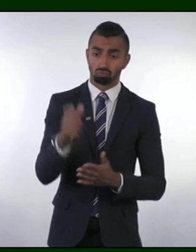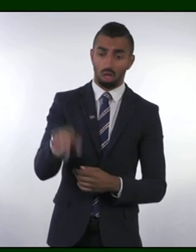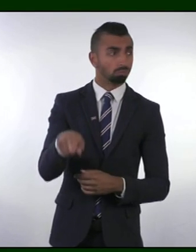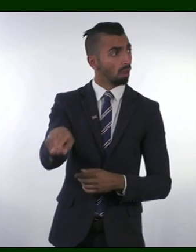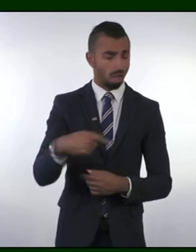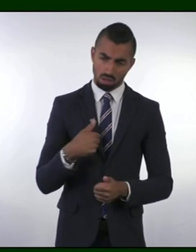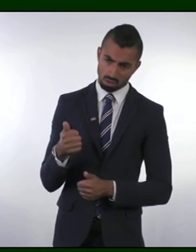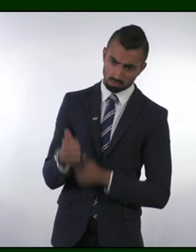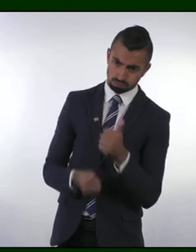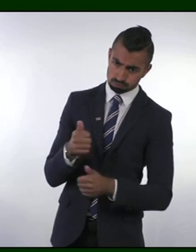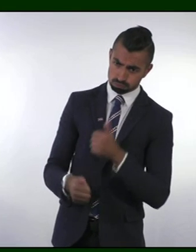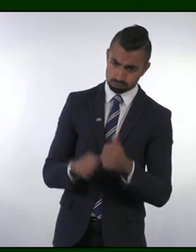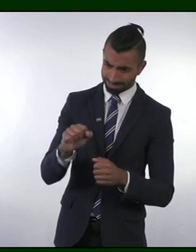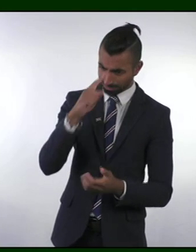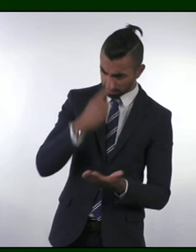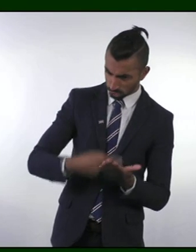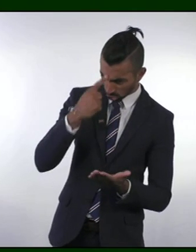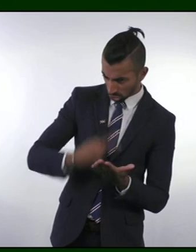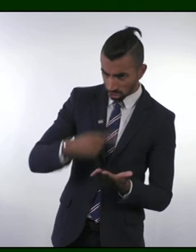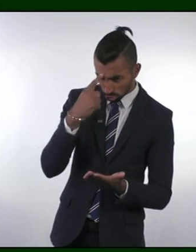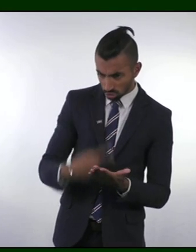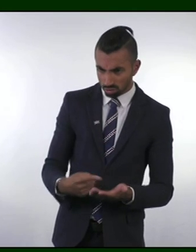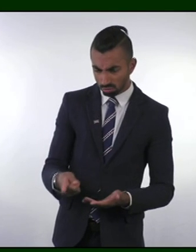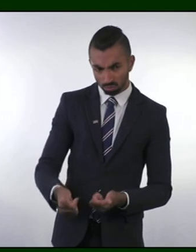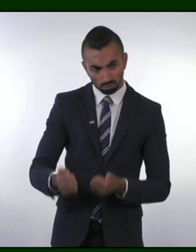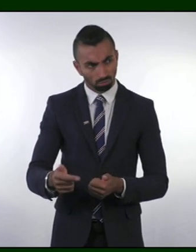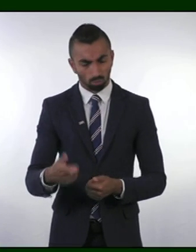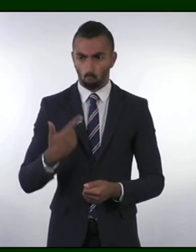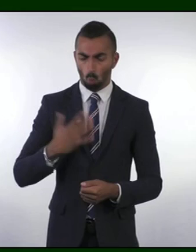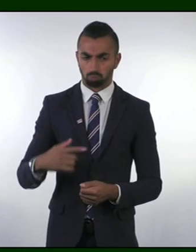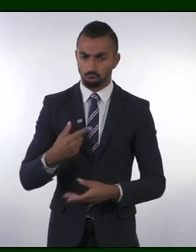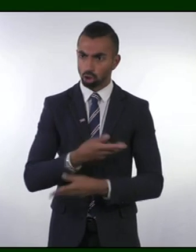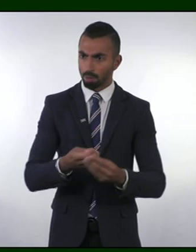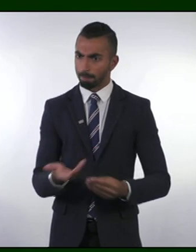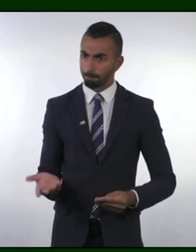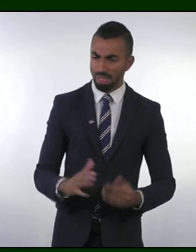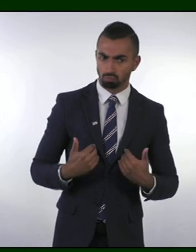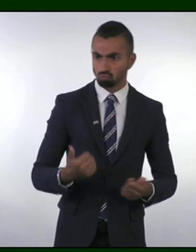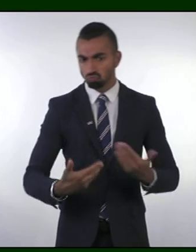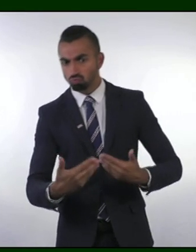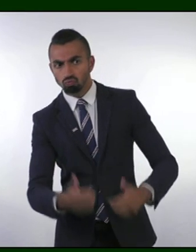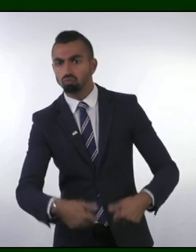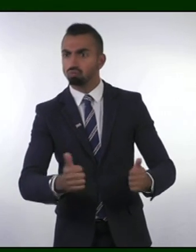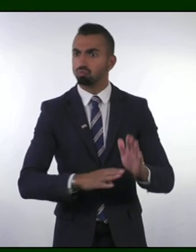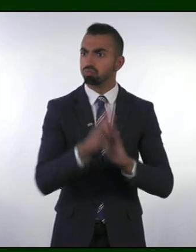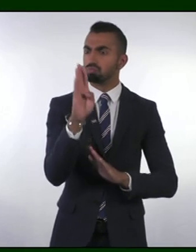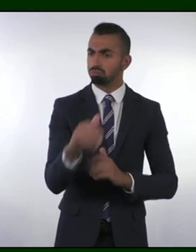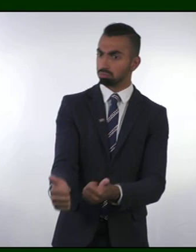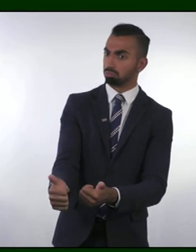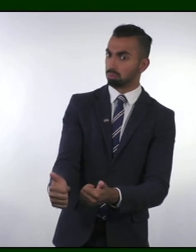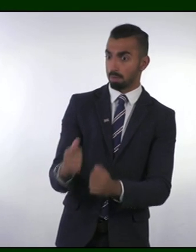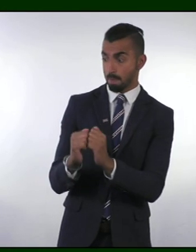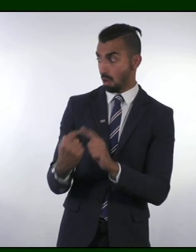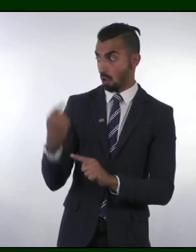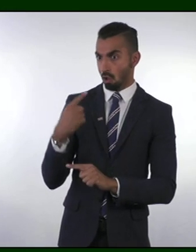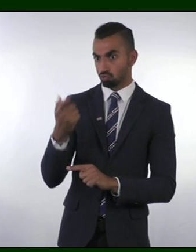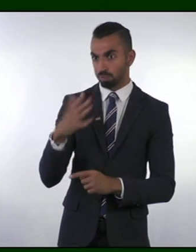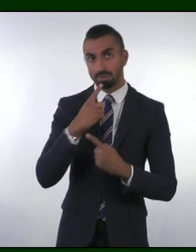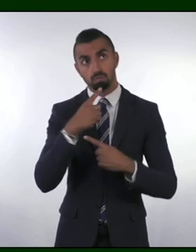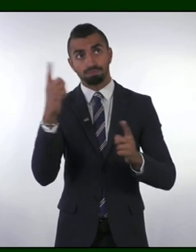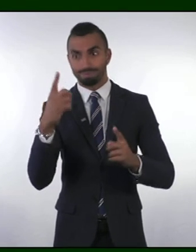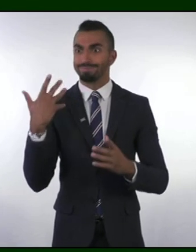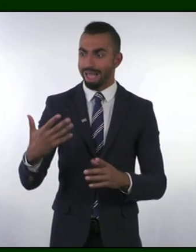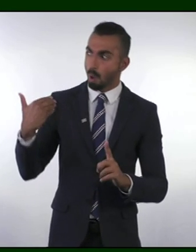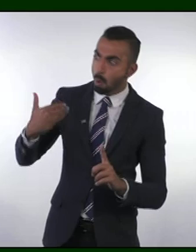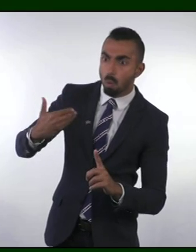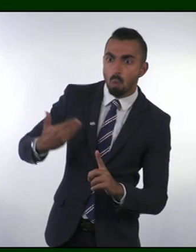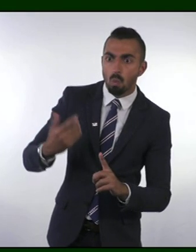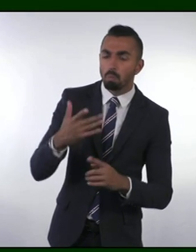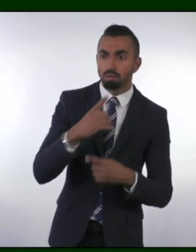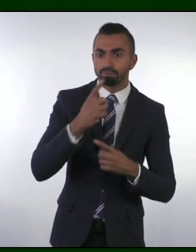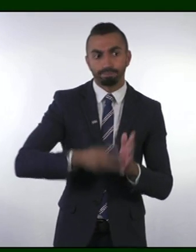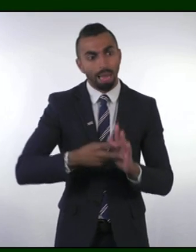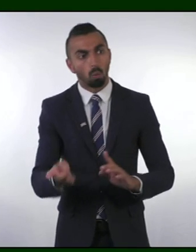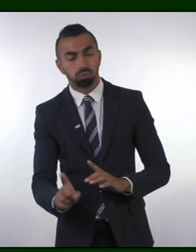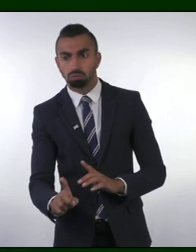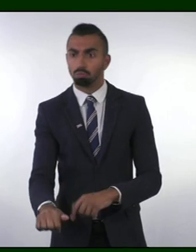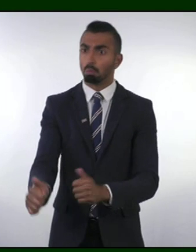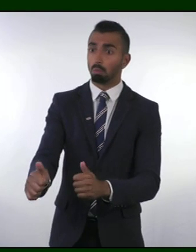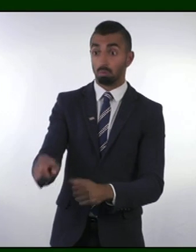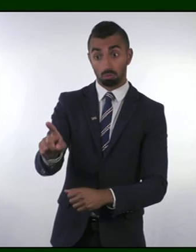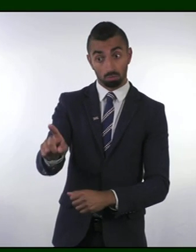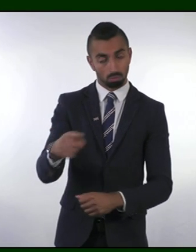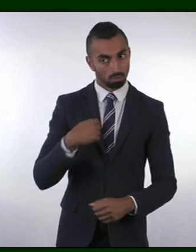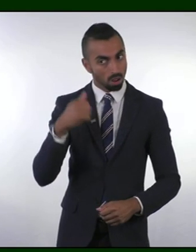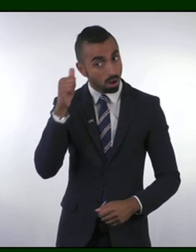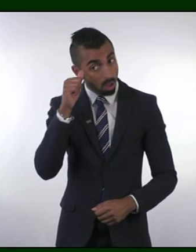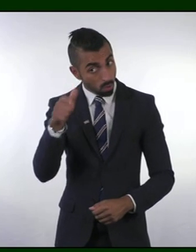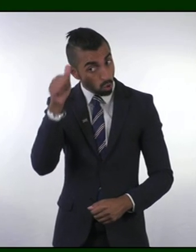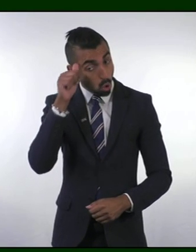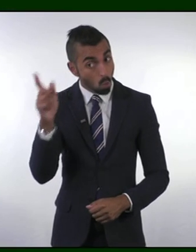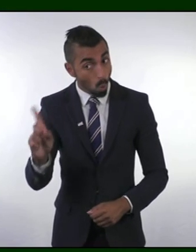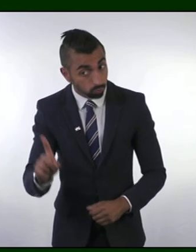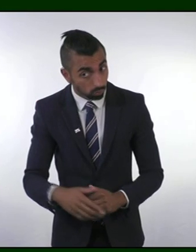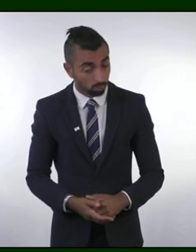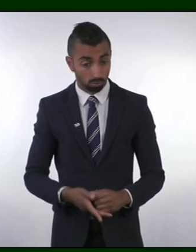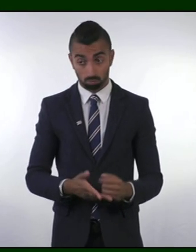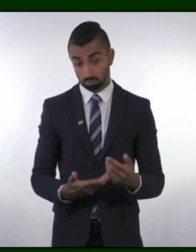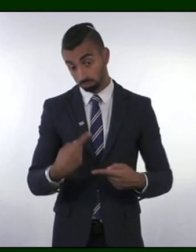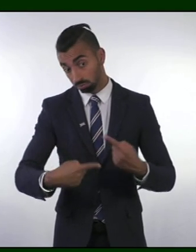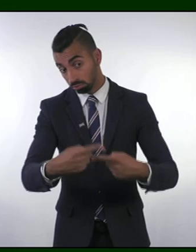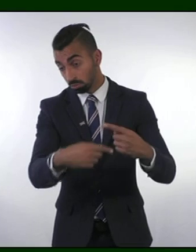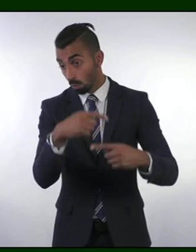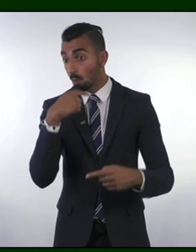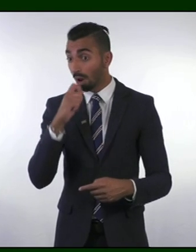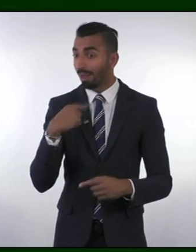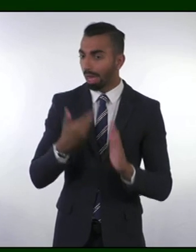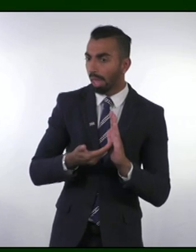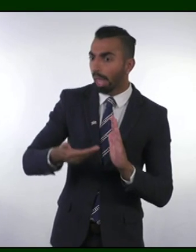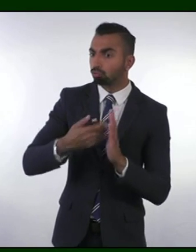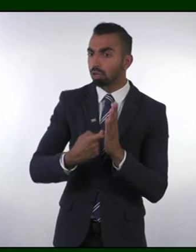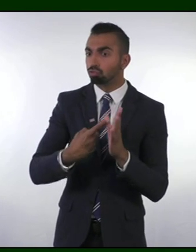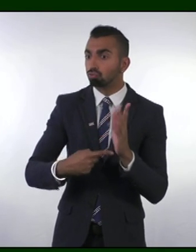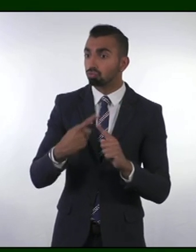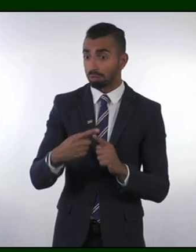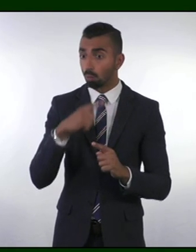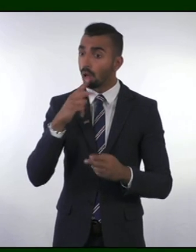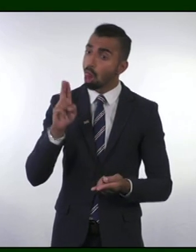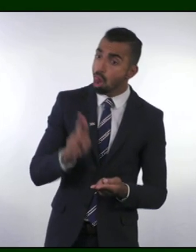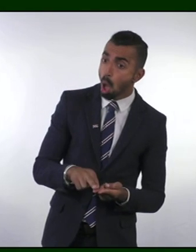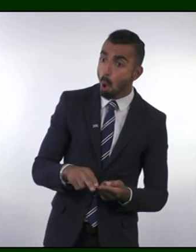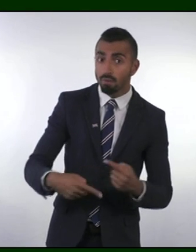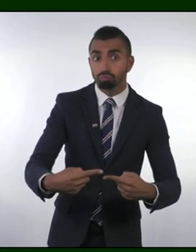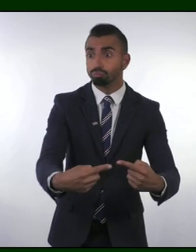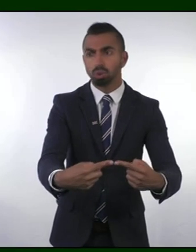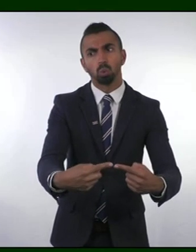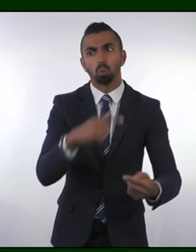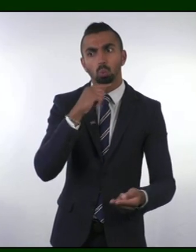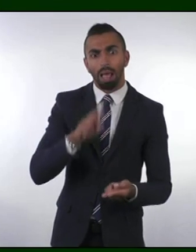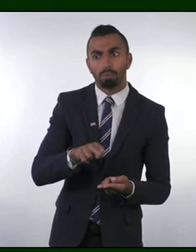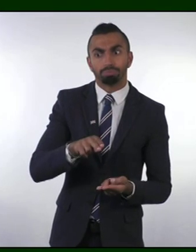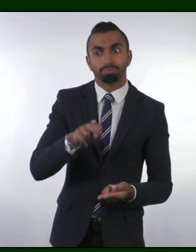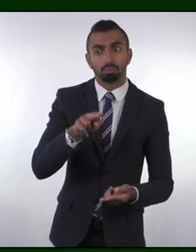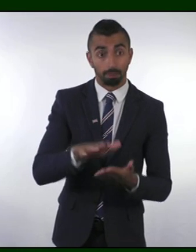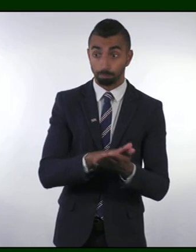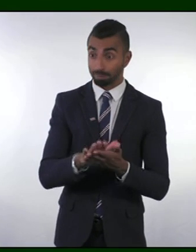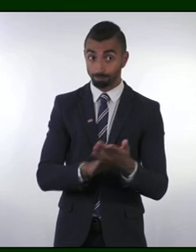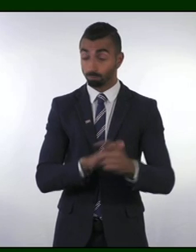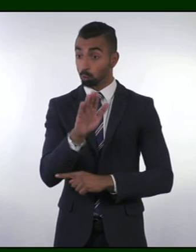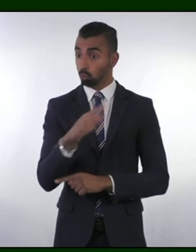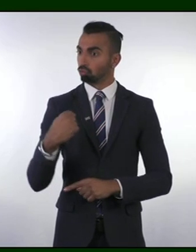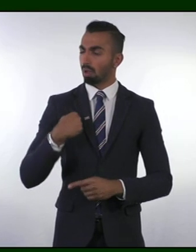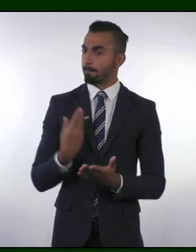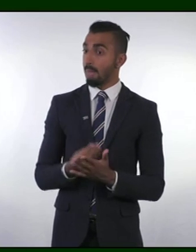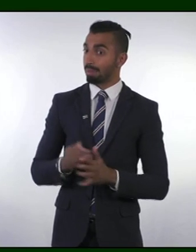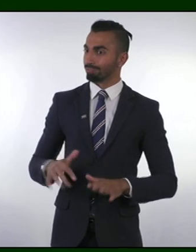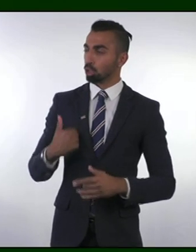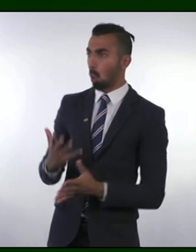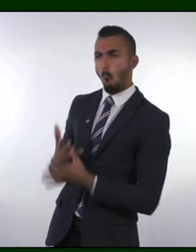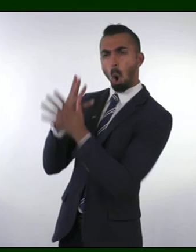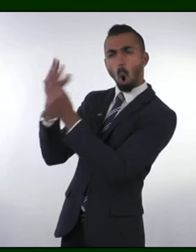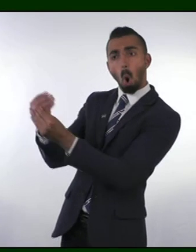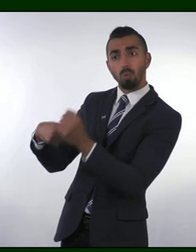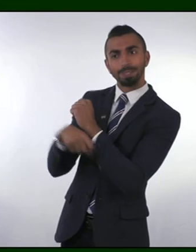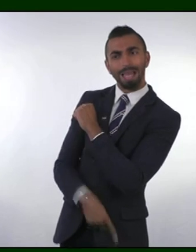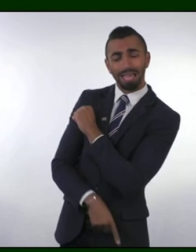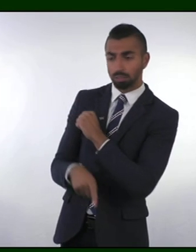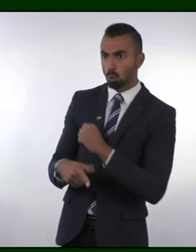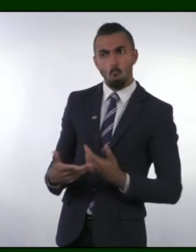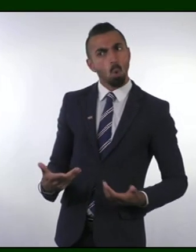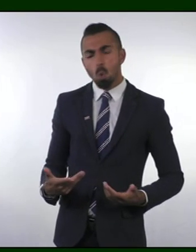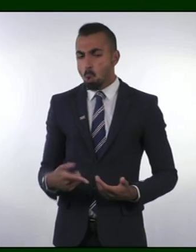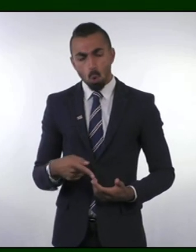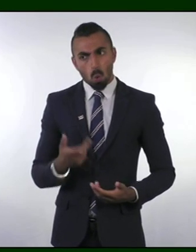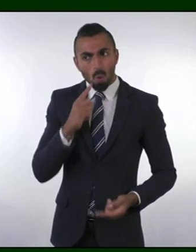He has been absolutely right thus far to spend “whatever it takes”—something he set out clearly back in March—but he will be acutely aware that interest rates will not stay low forever and that we will eventually need to bring our national debt back under control in order to sustain recovery, continue to create jobs and keep taxes low.